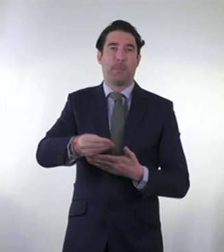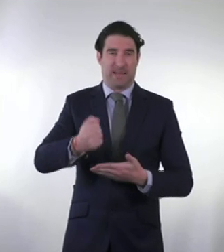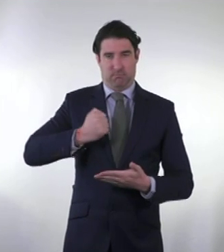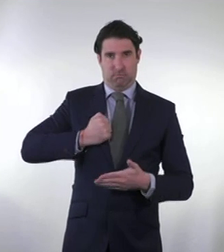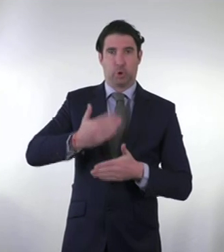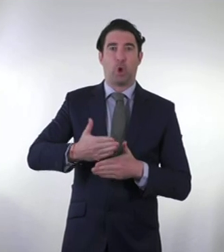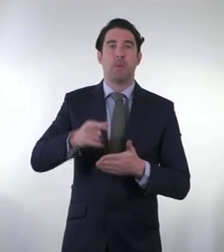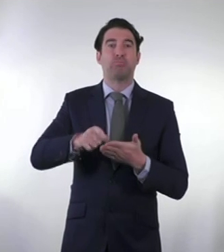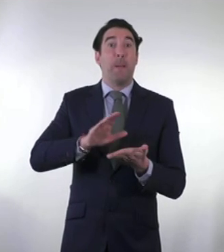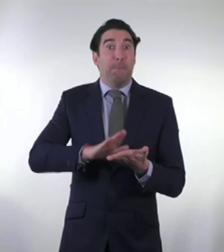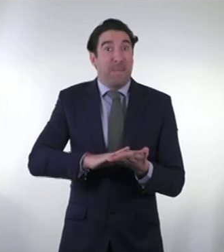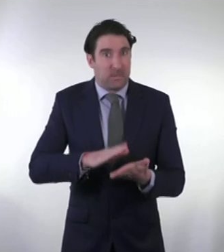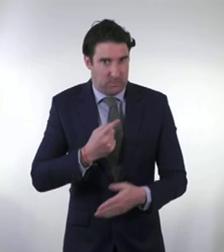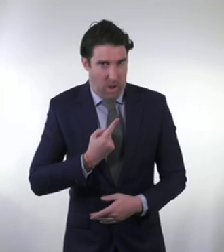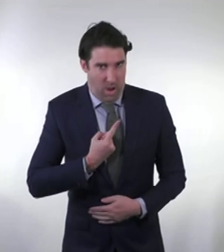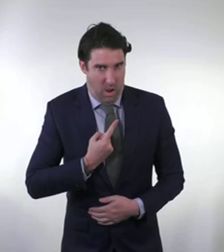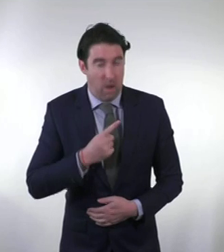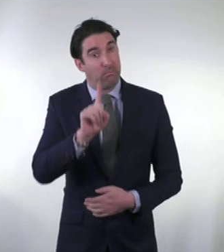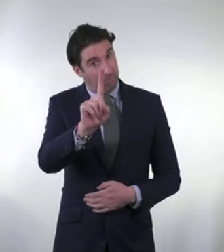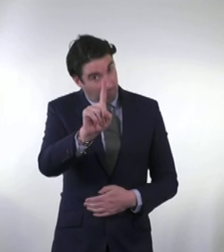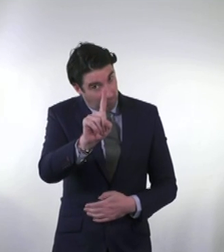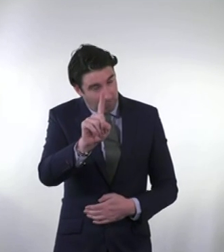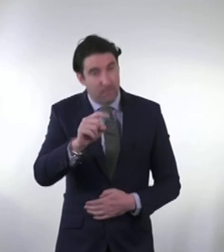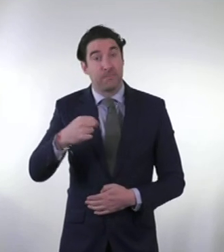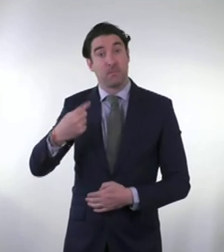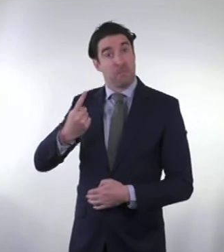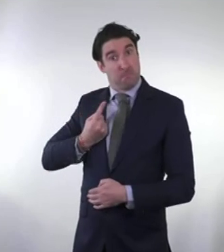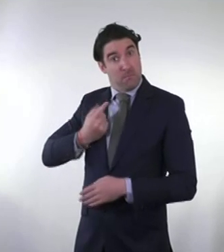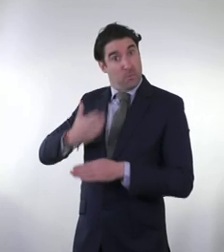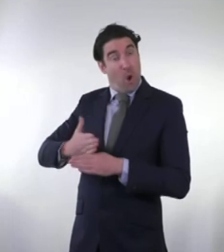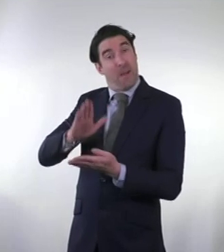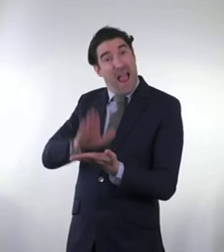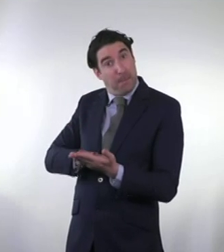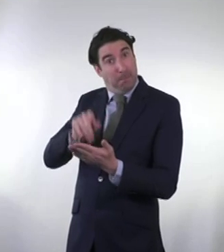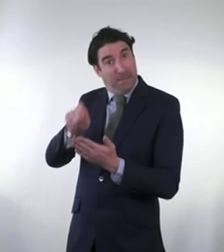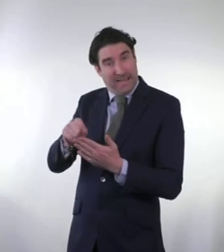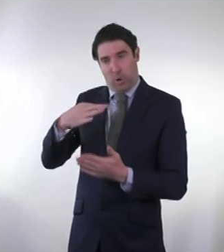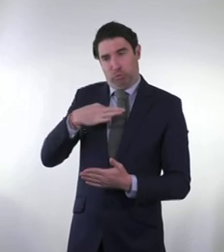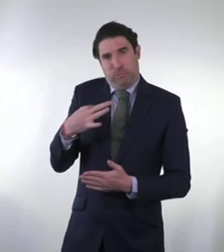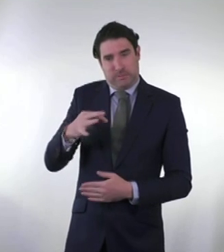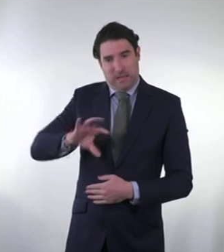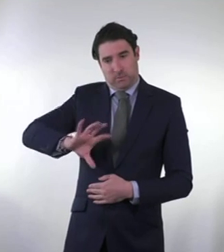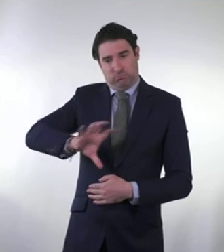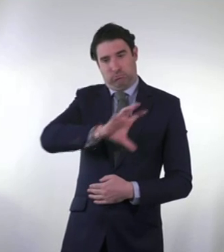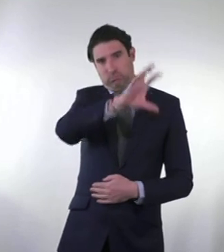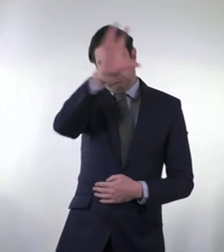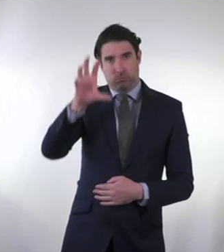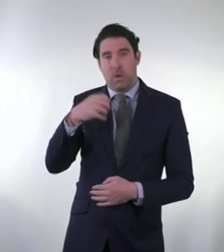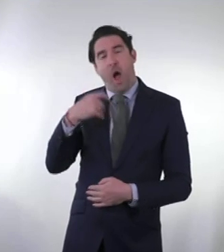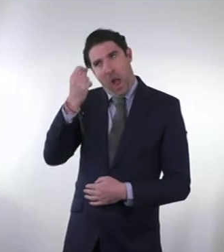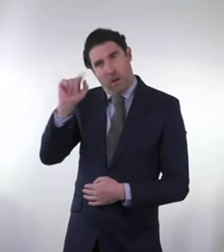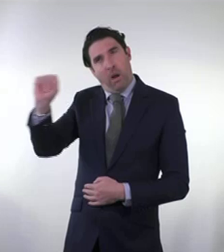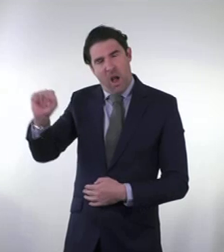I have been assured in my conversations with HS2 that it is having extensive engagement with the Wendover group.